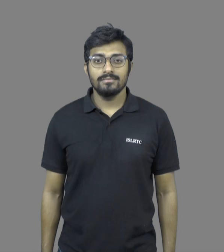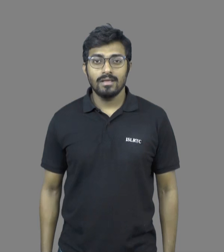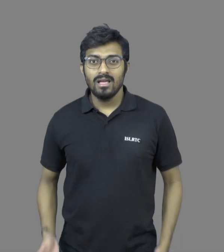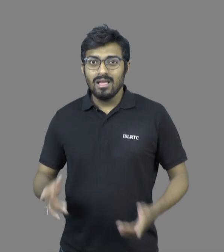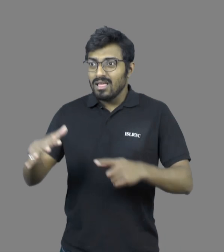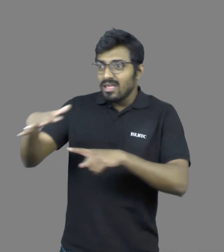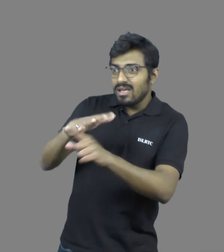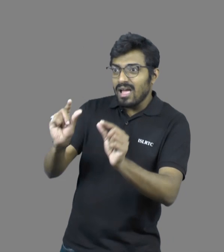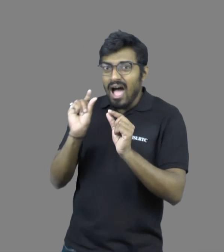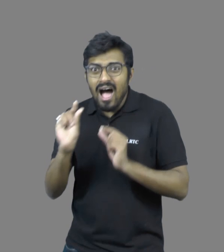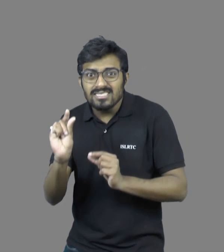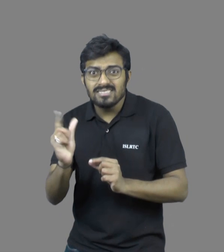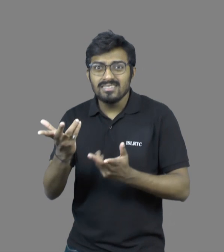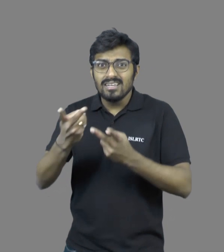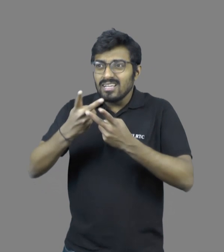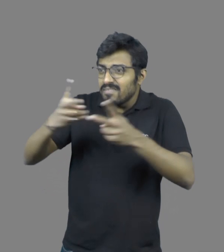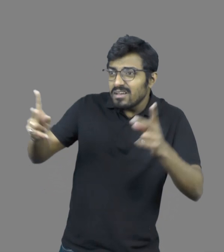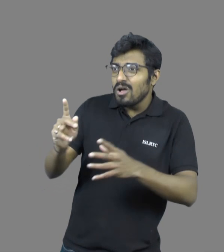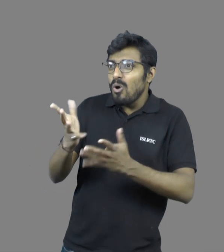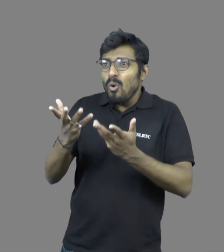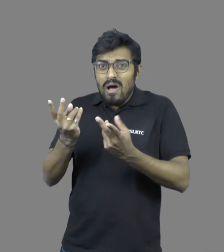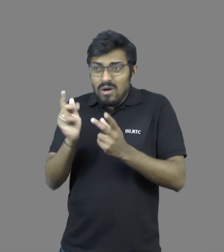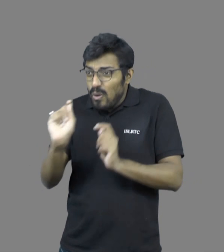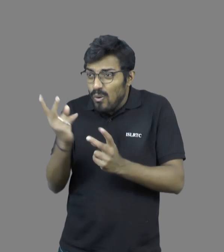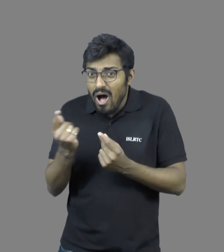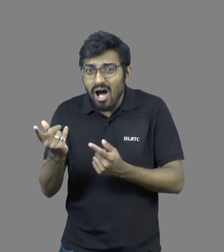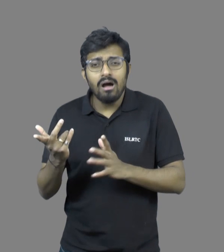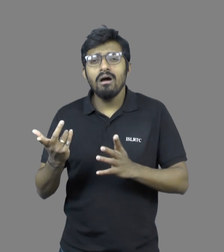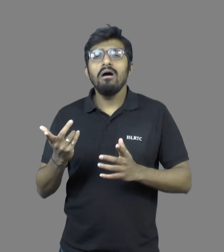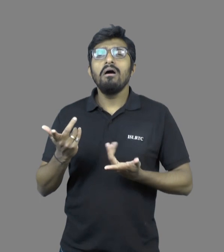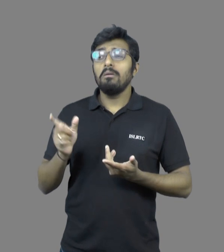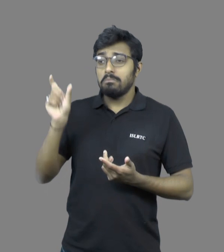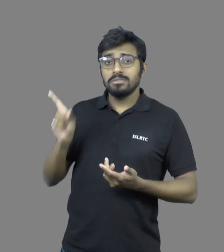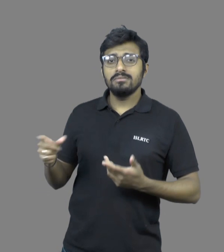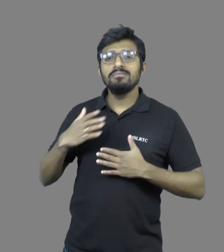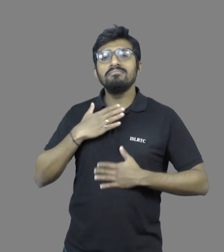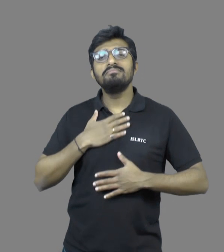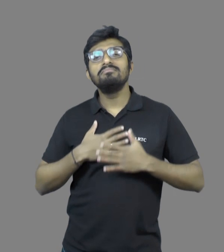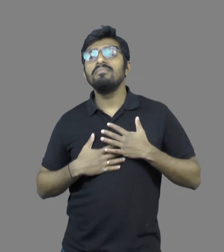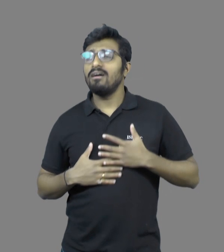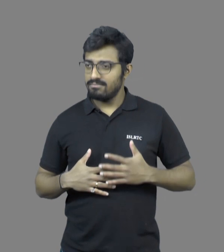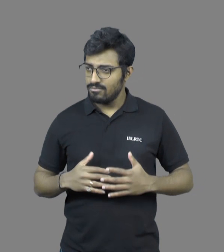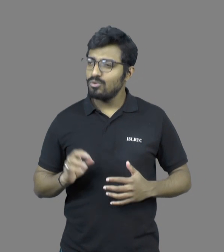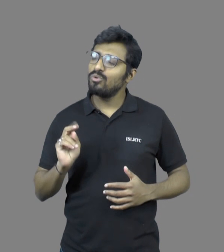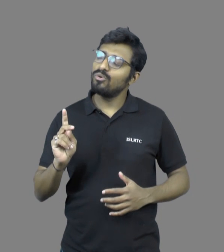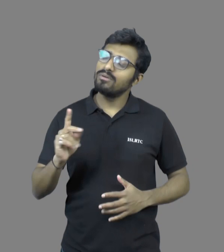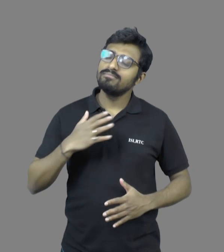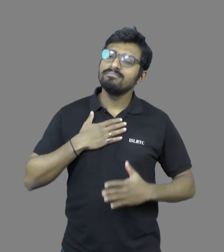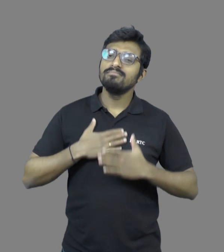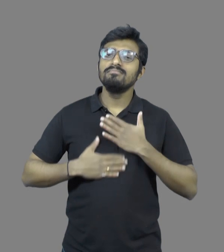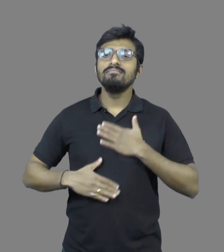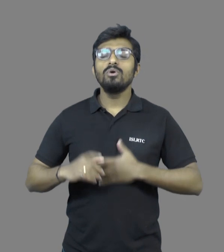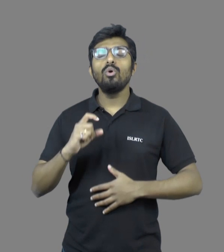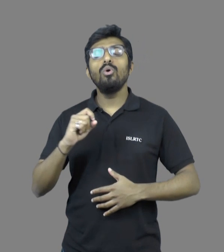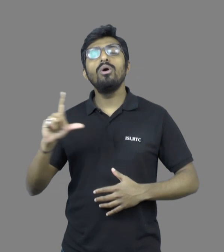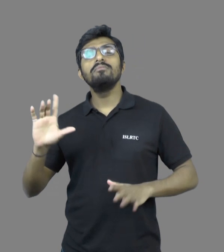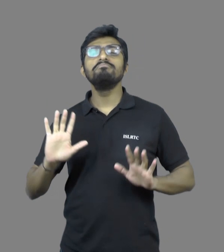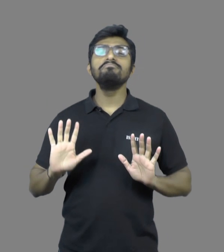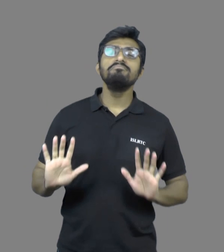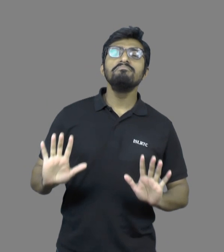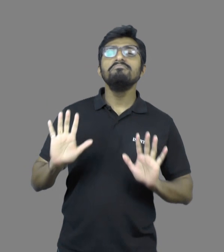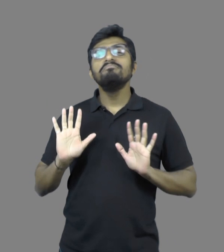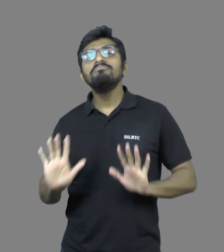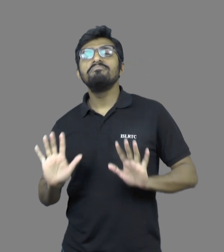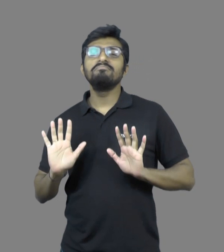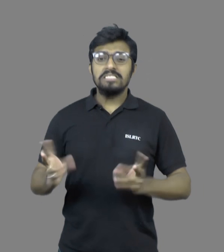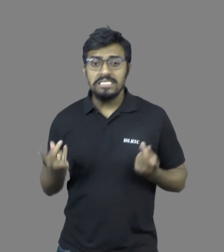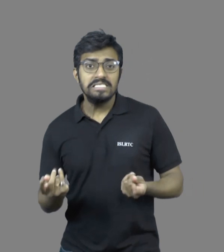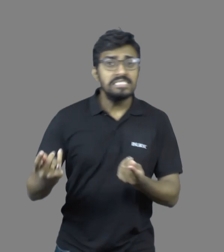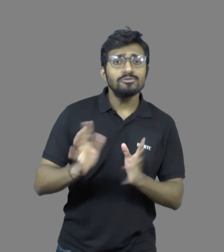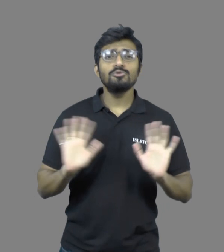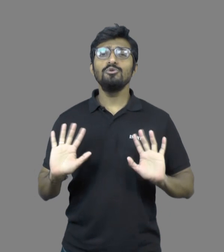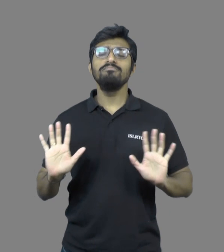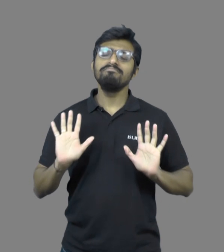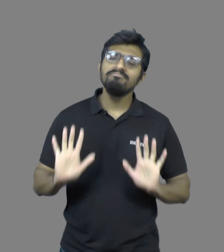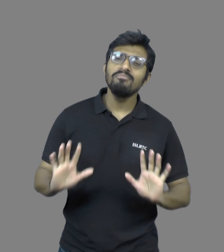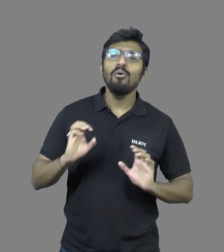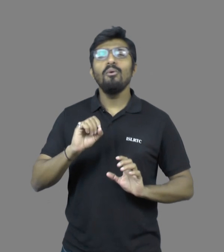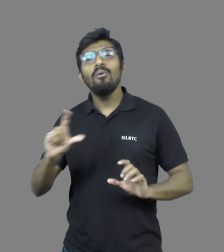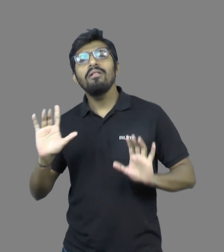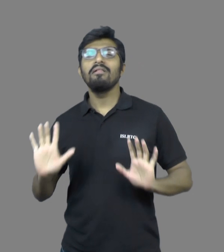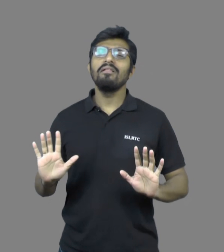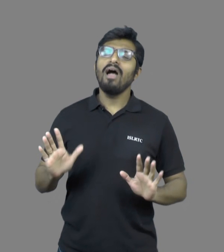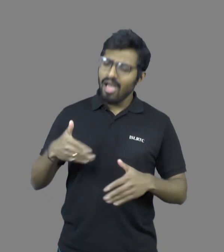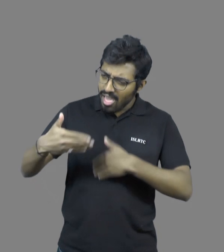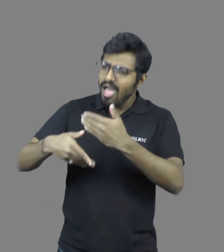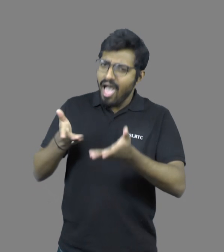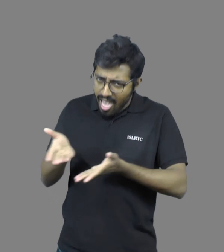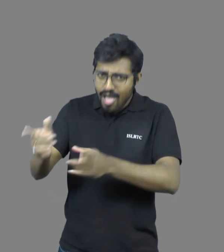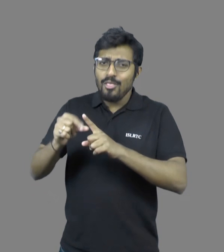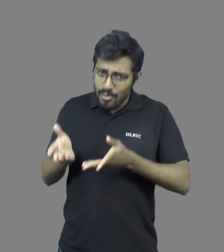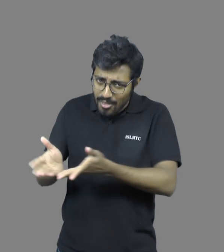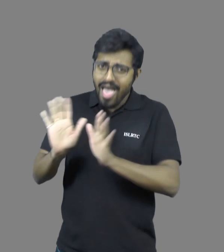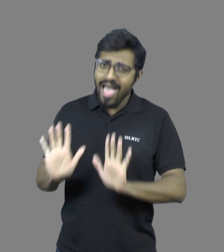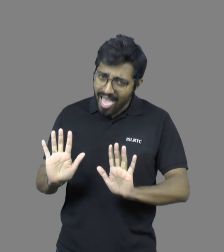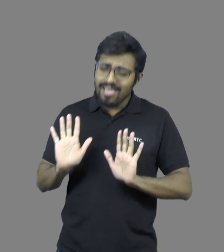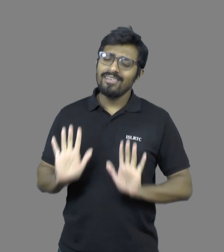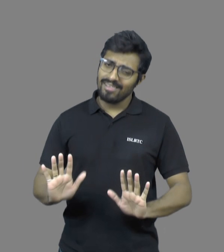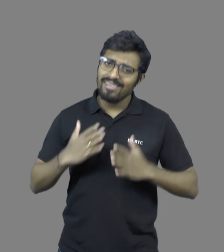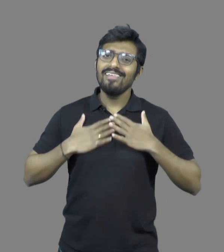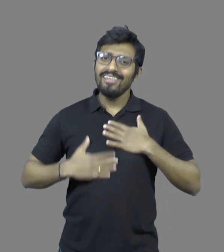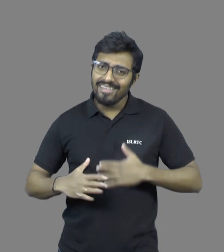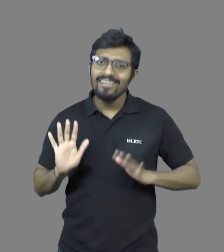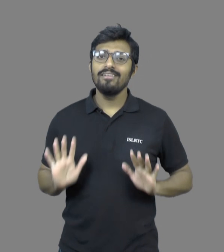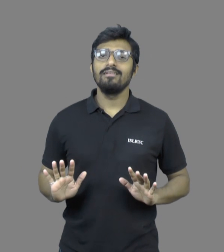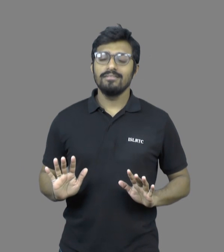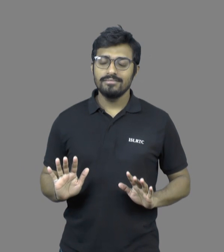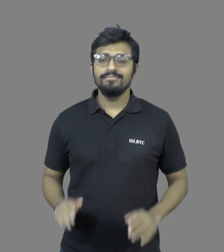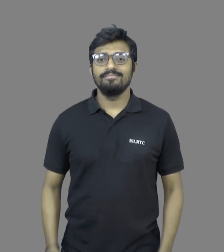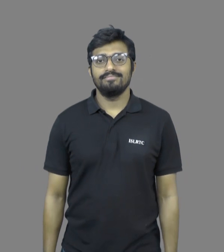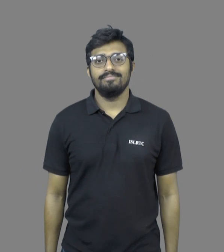Laidback